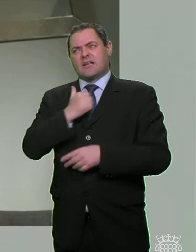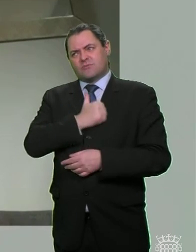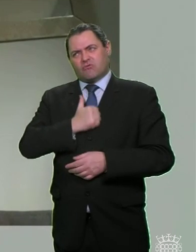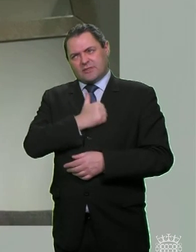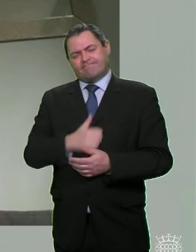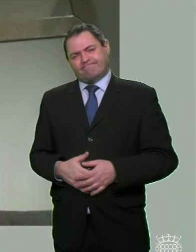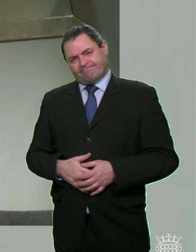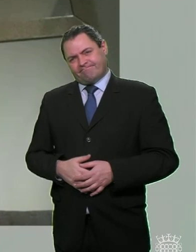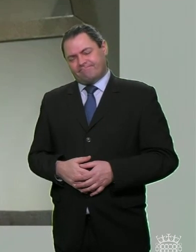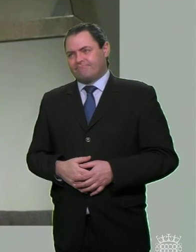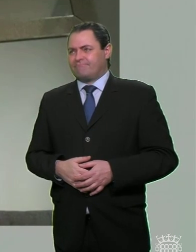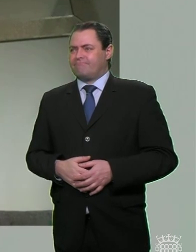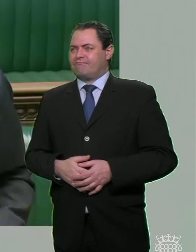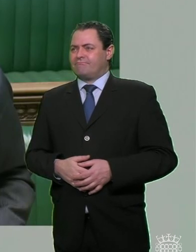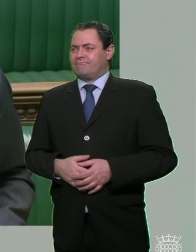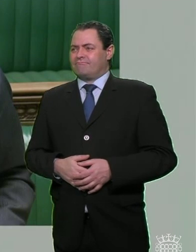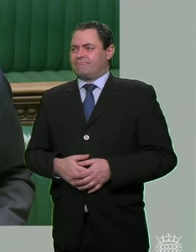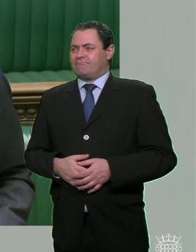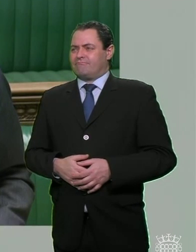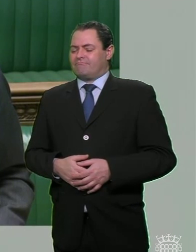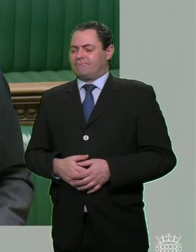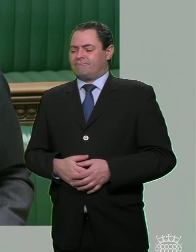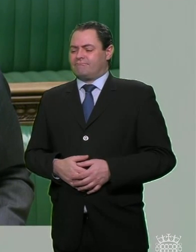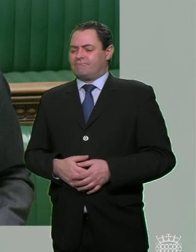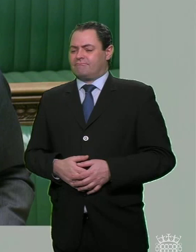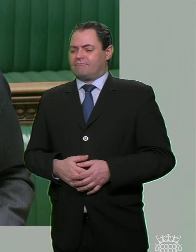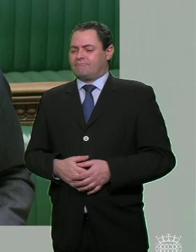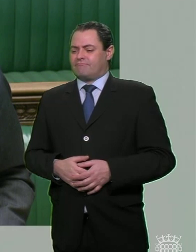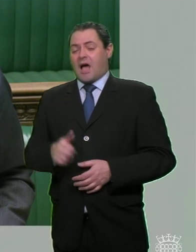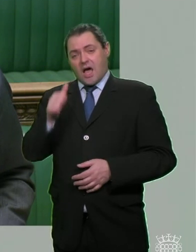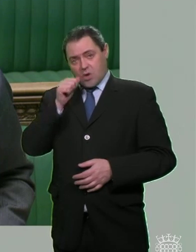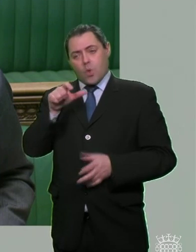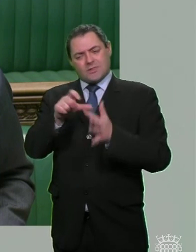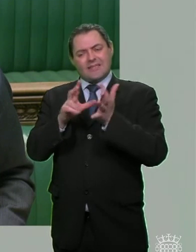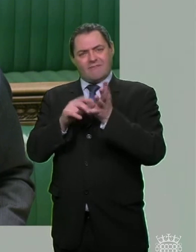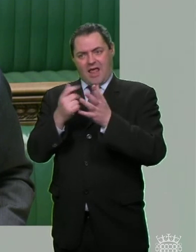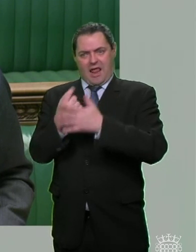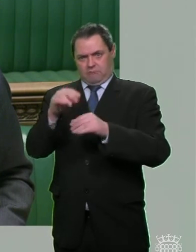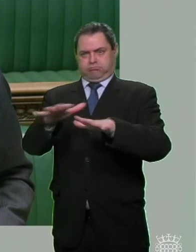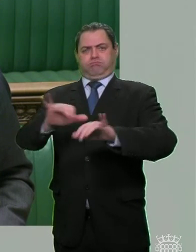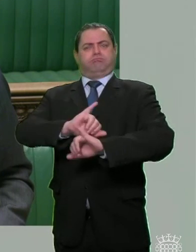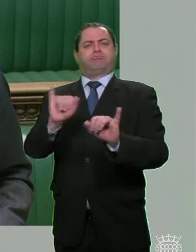I can tell her that we have been working flat out on the problem at the DVLA.